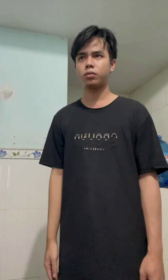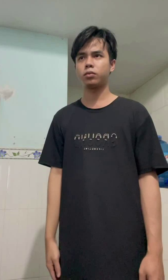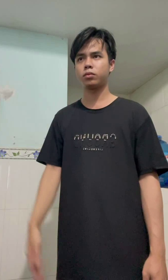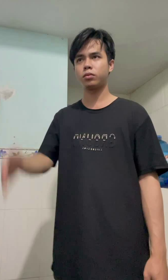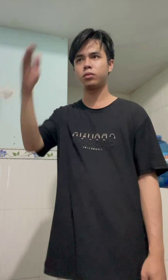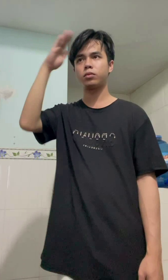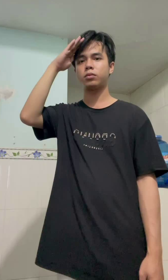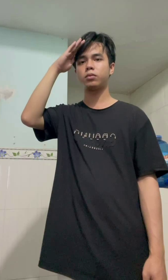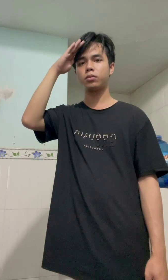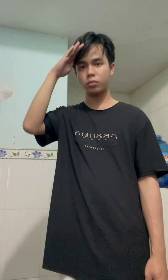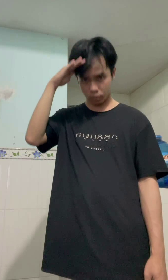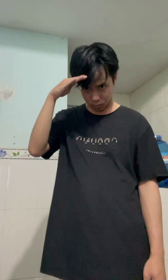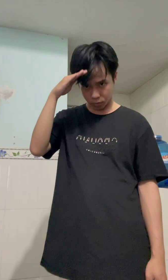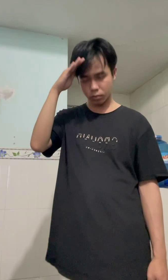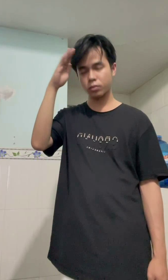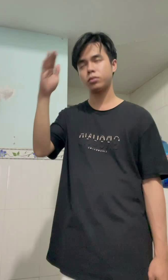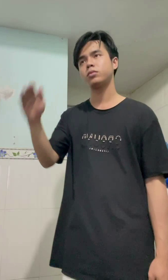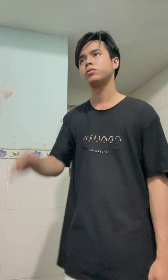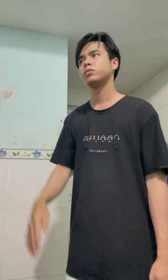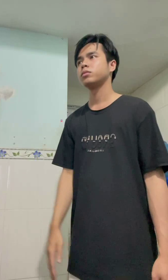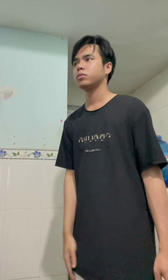biet